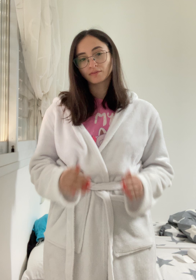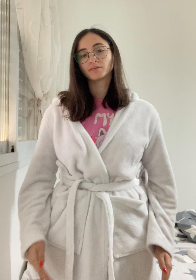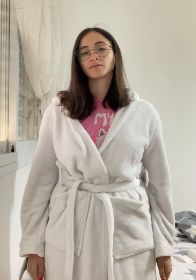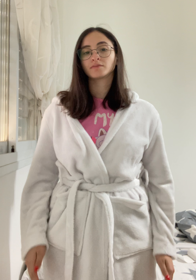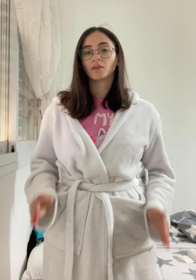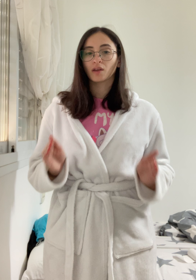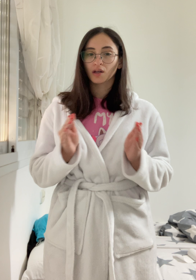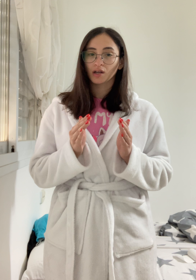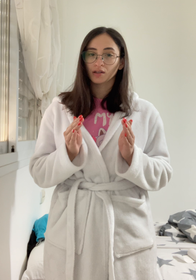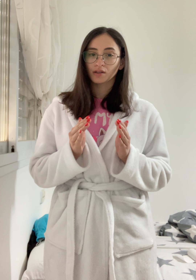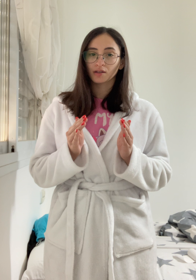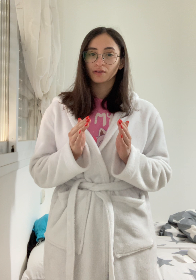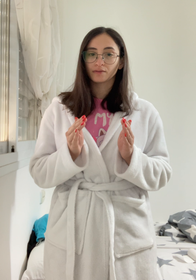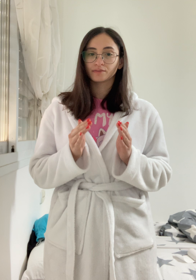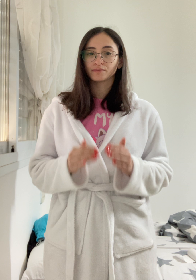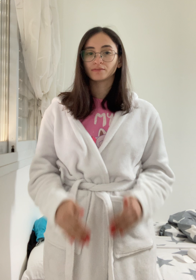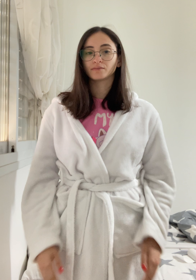קטן